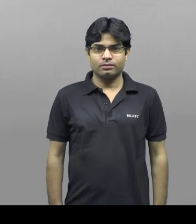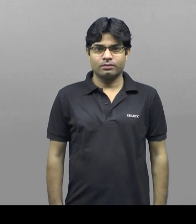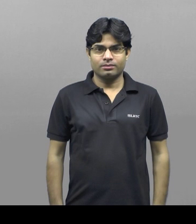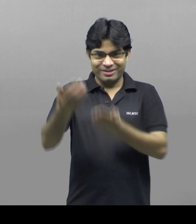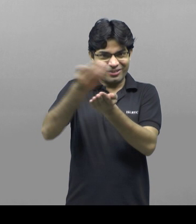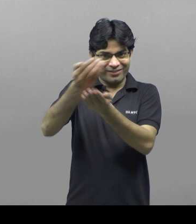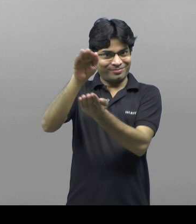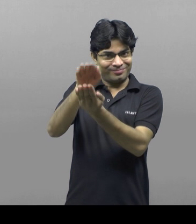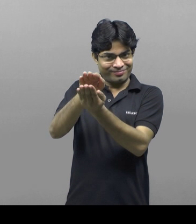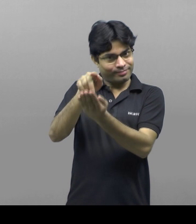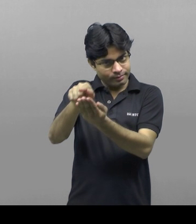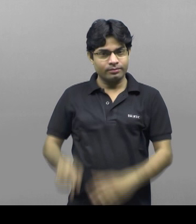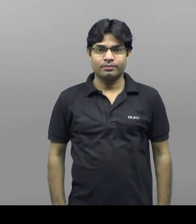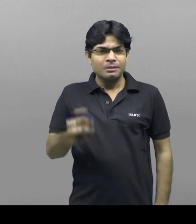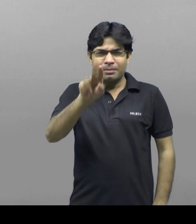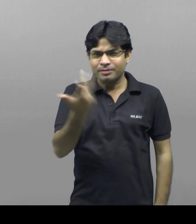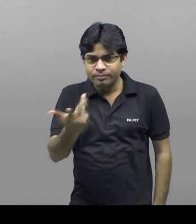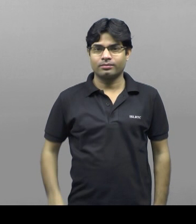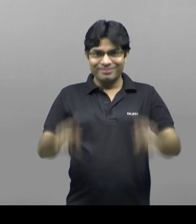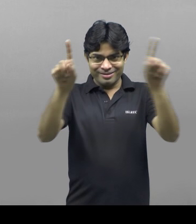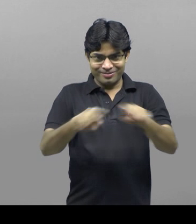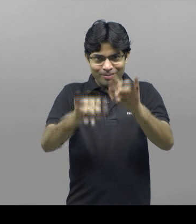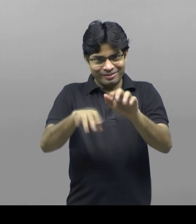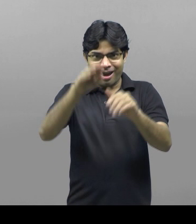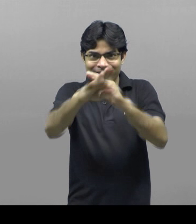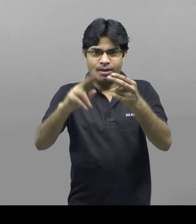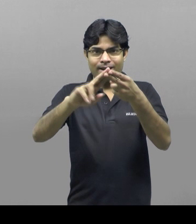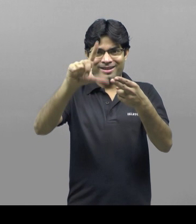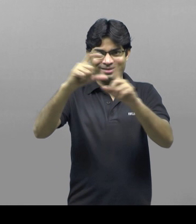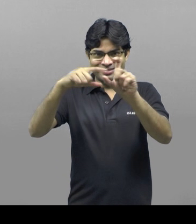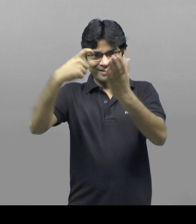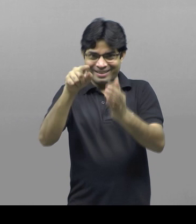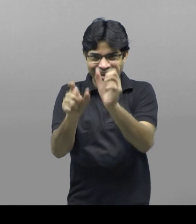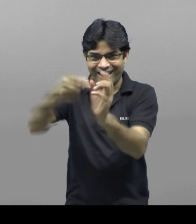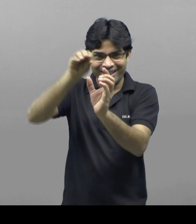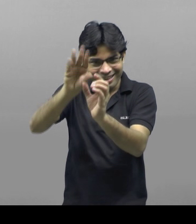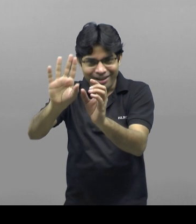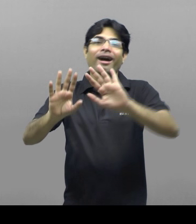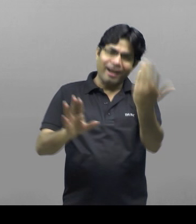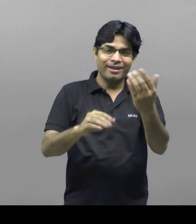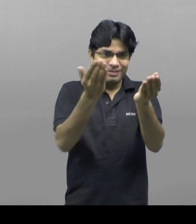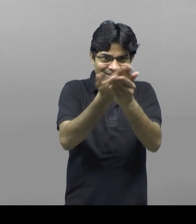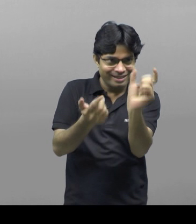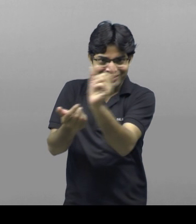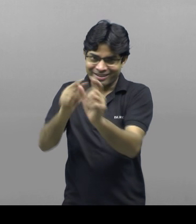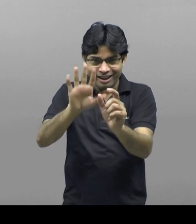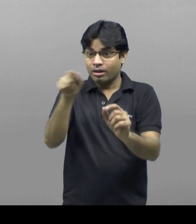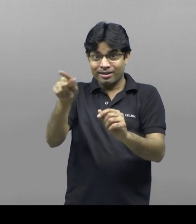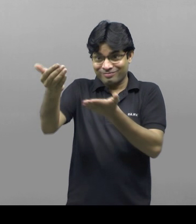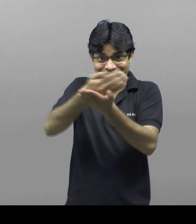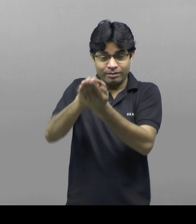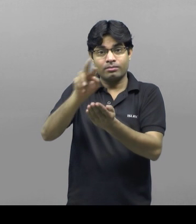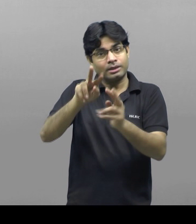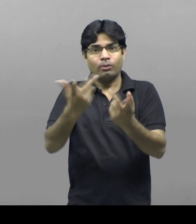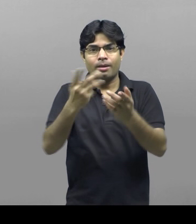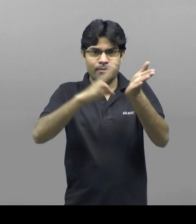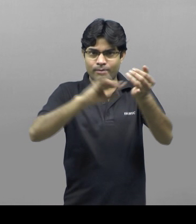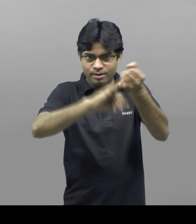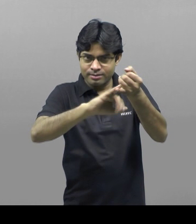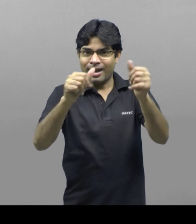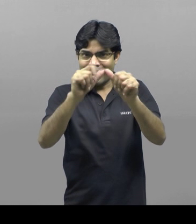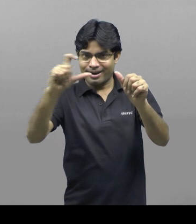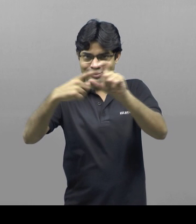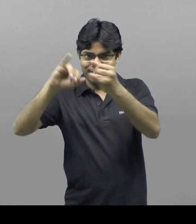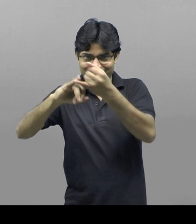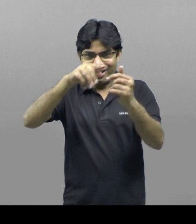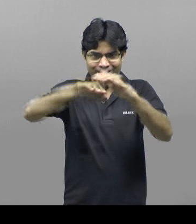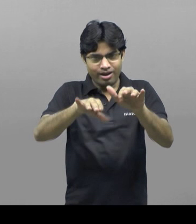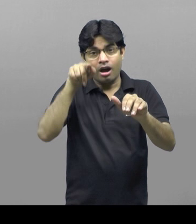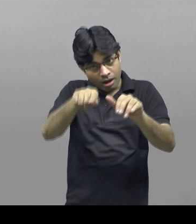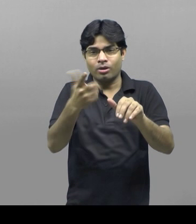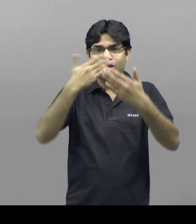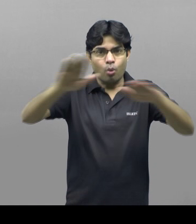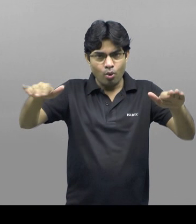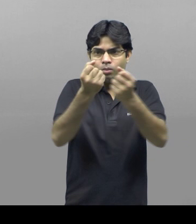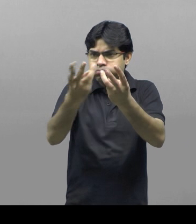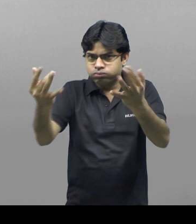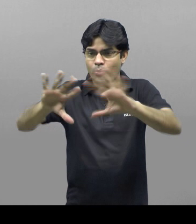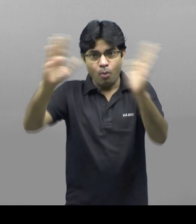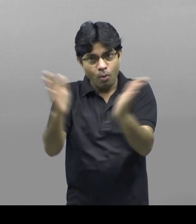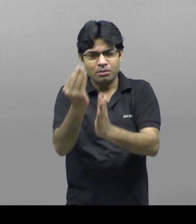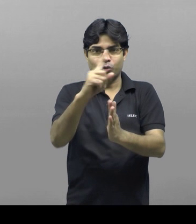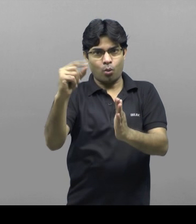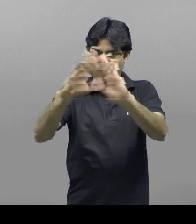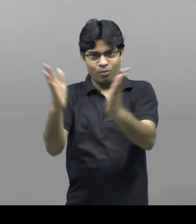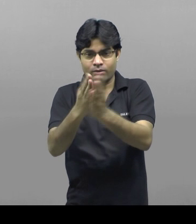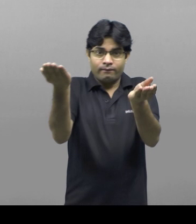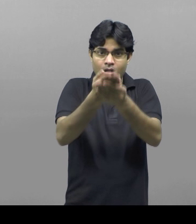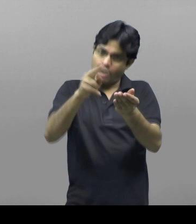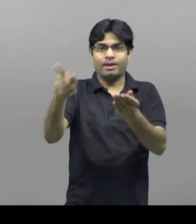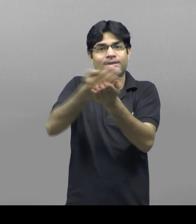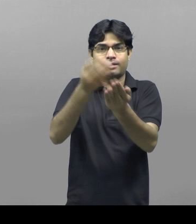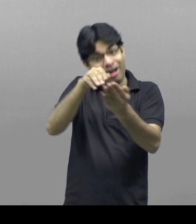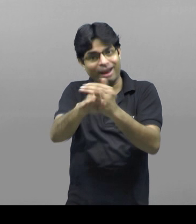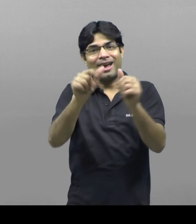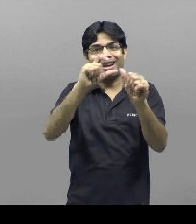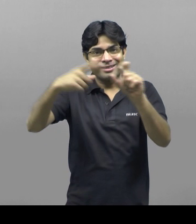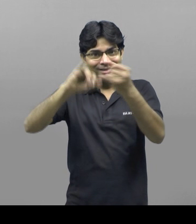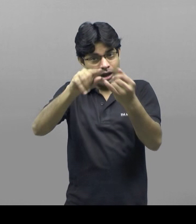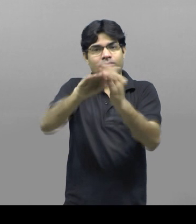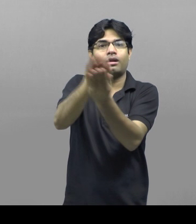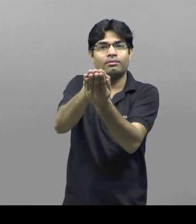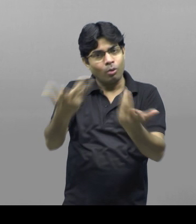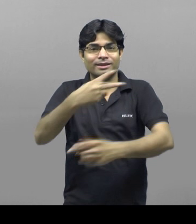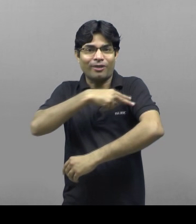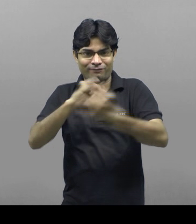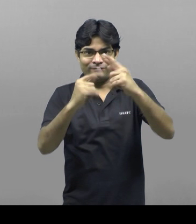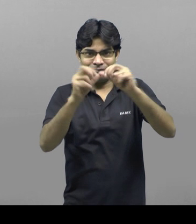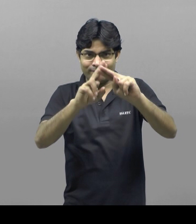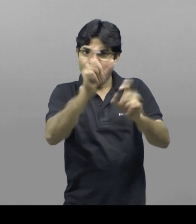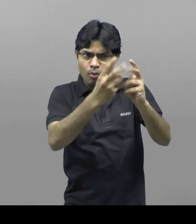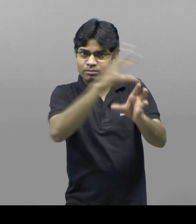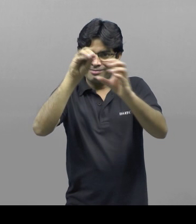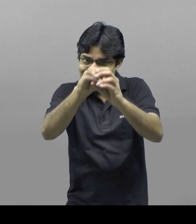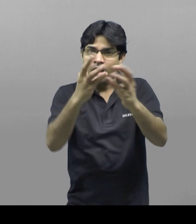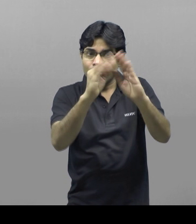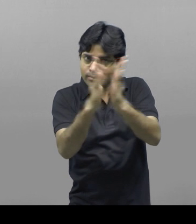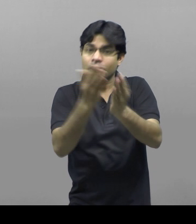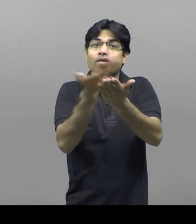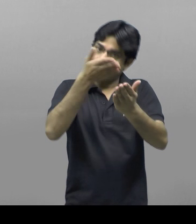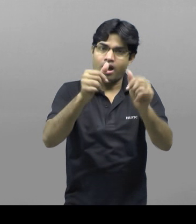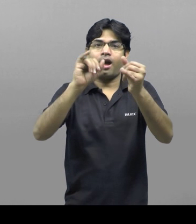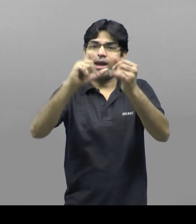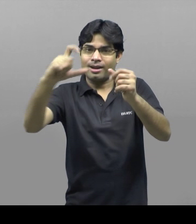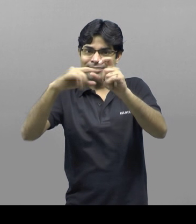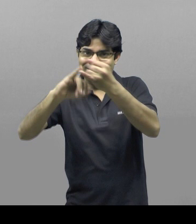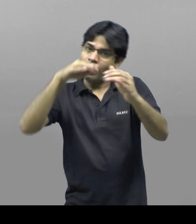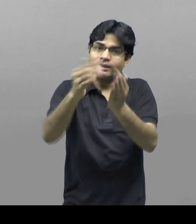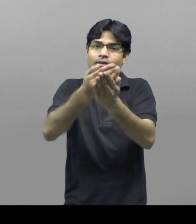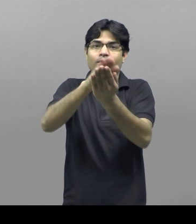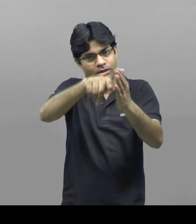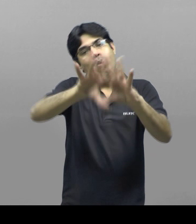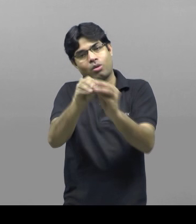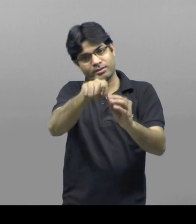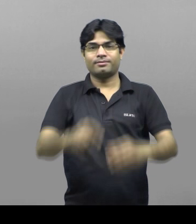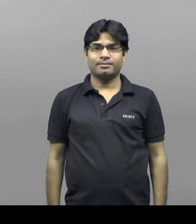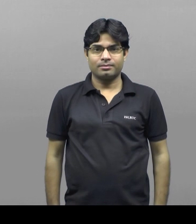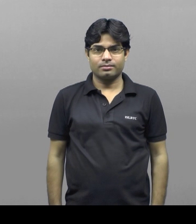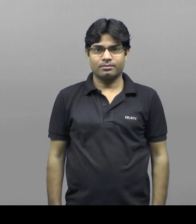Database